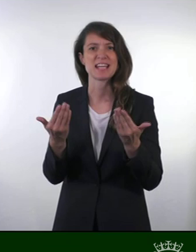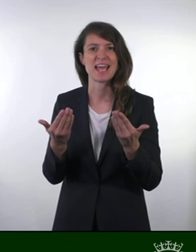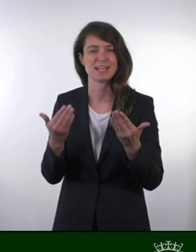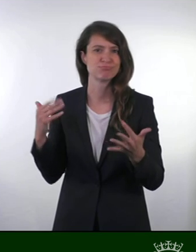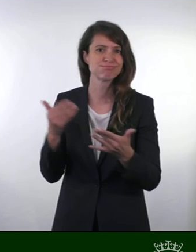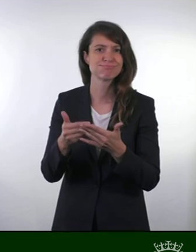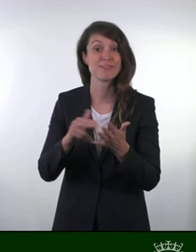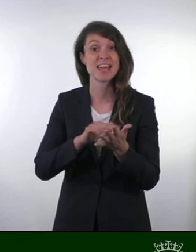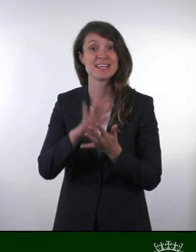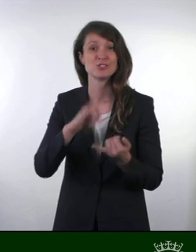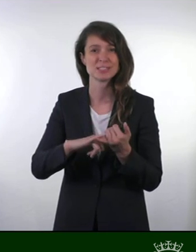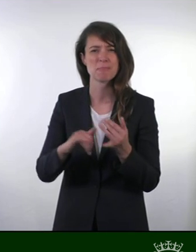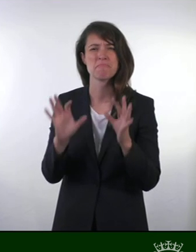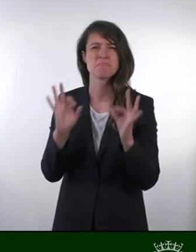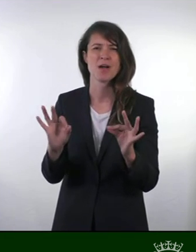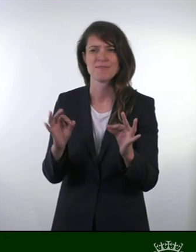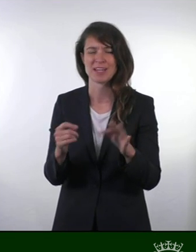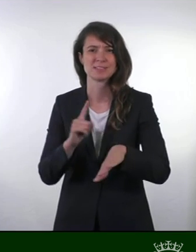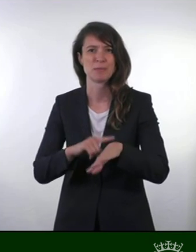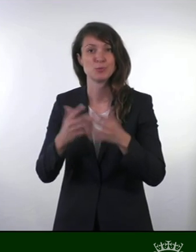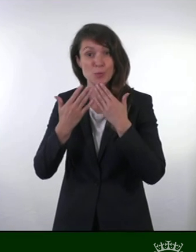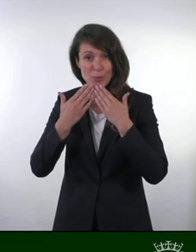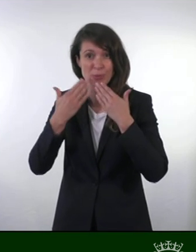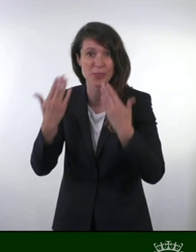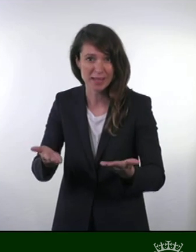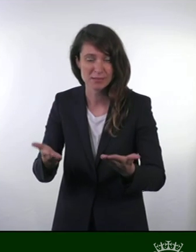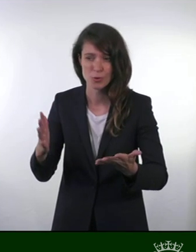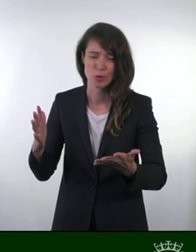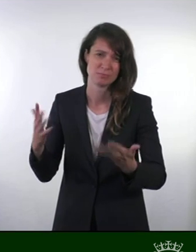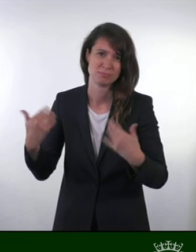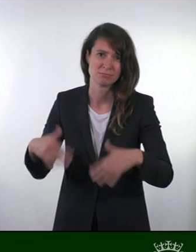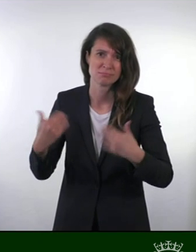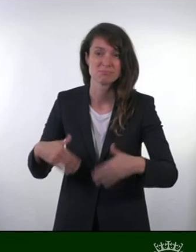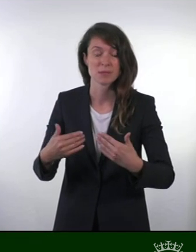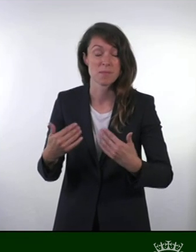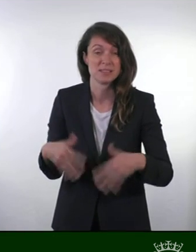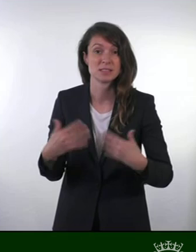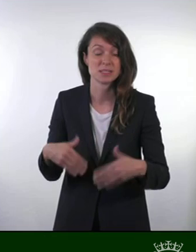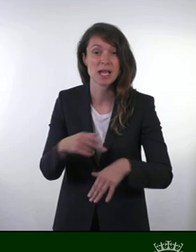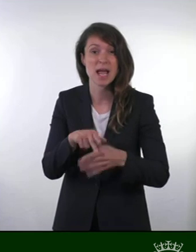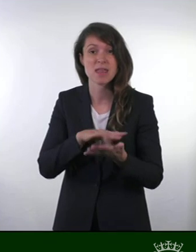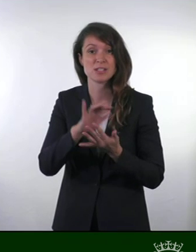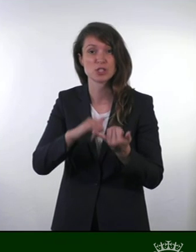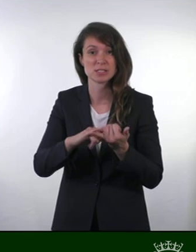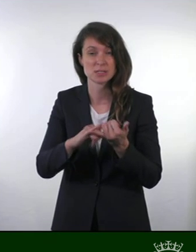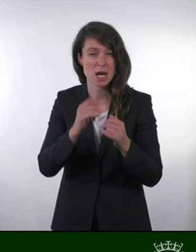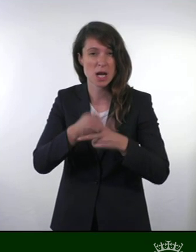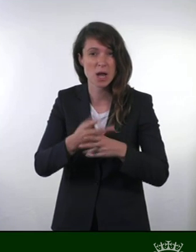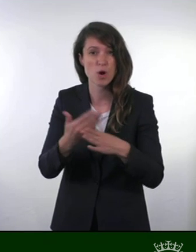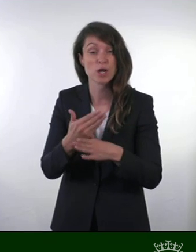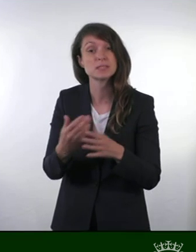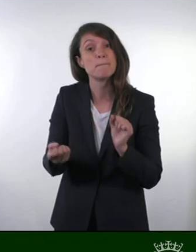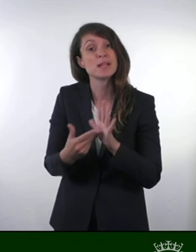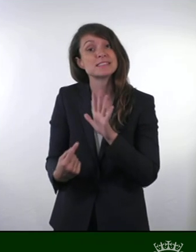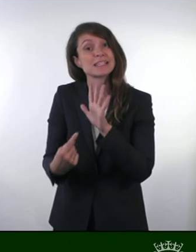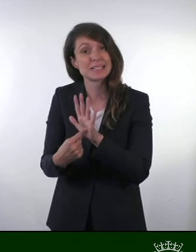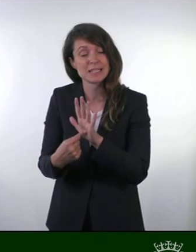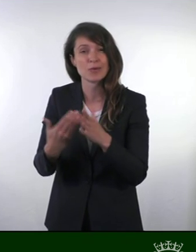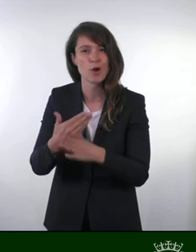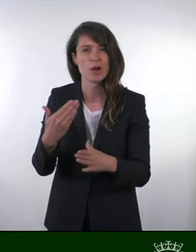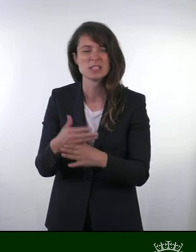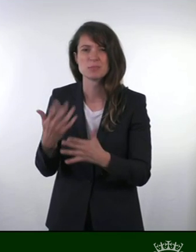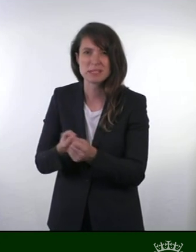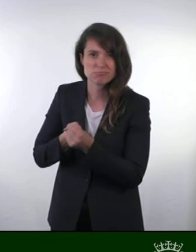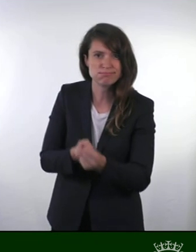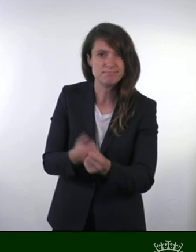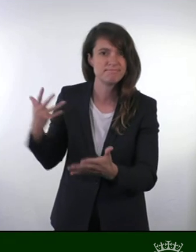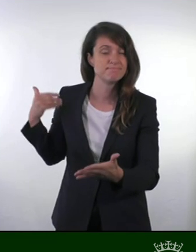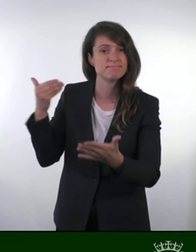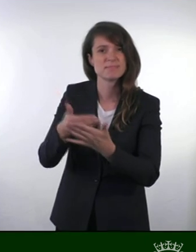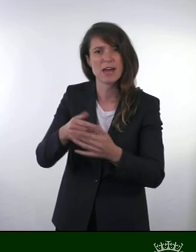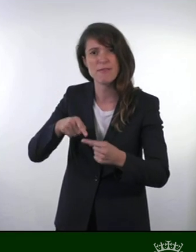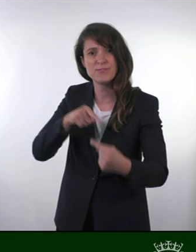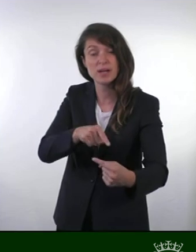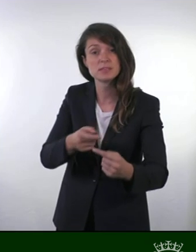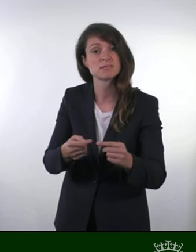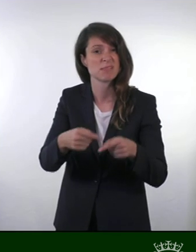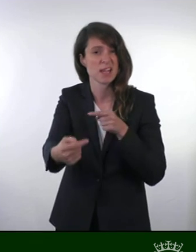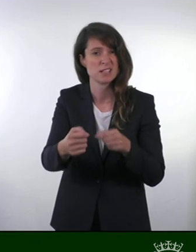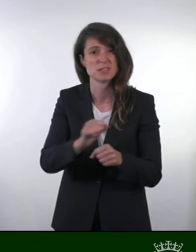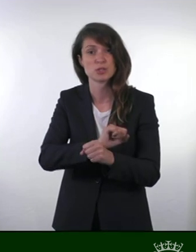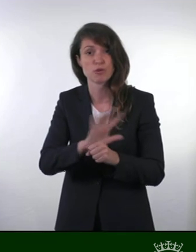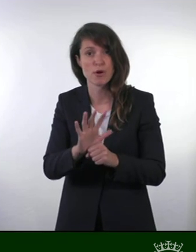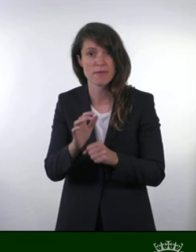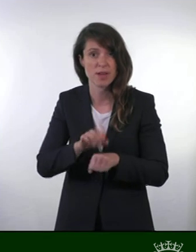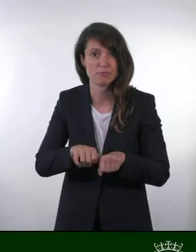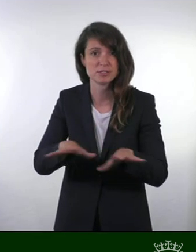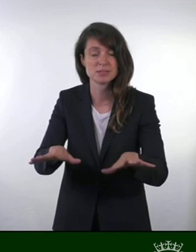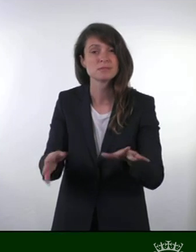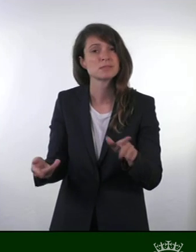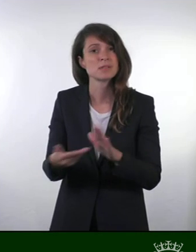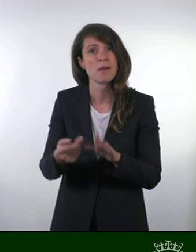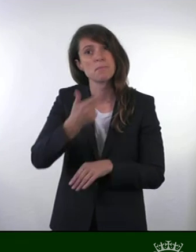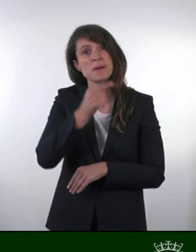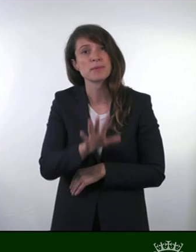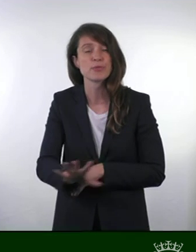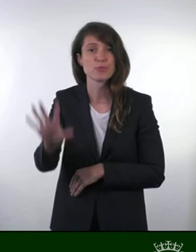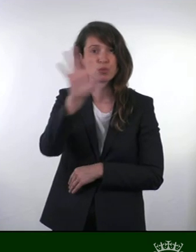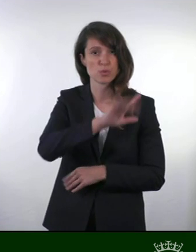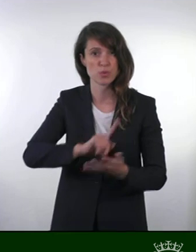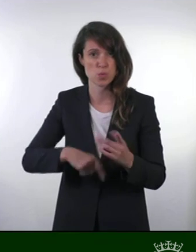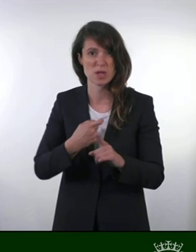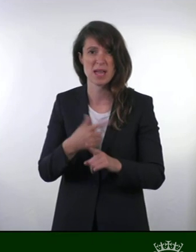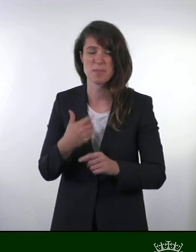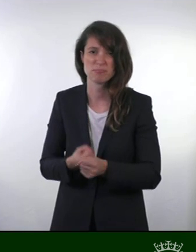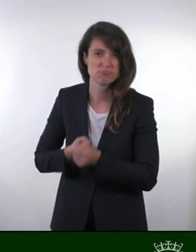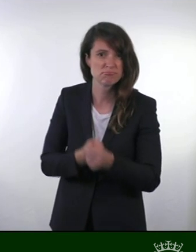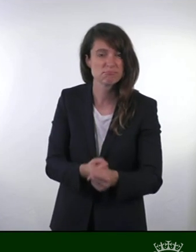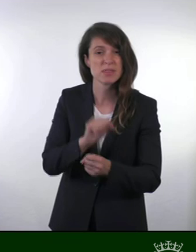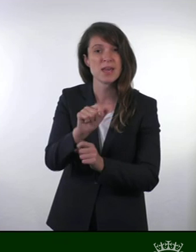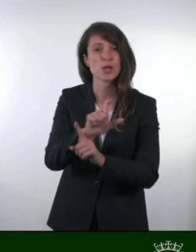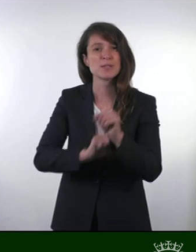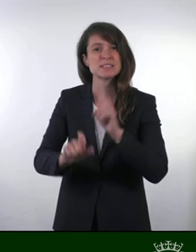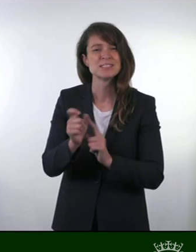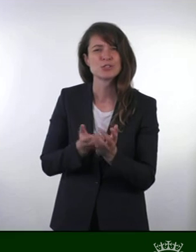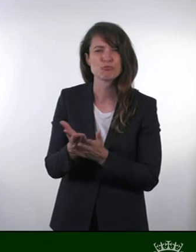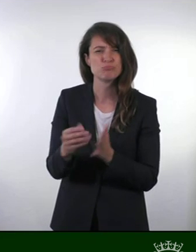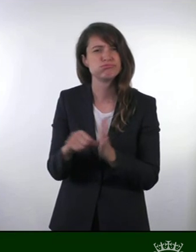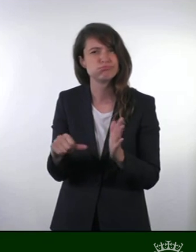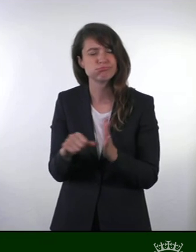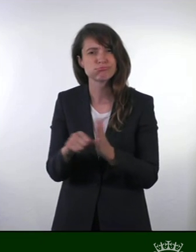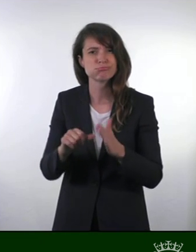It will provide the perfect moment to thank not just our amazing NHS and care workers, but also those key workers who have helped in the national effort throughout our fight against coronavirus and, indeed, all those across the country who have gone the extra mile for their local communities in these challenging times.